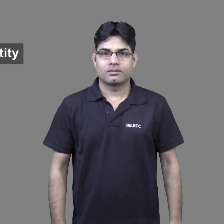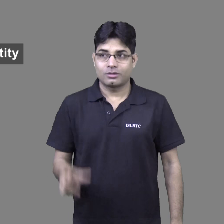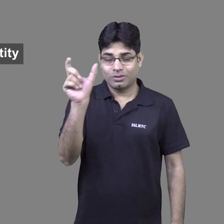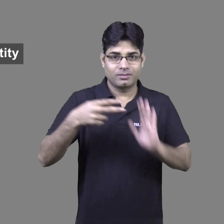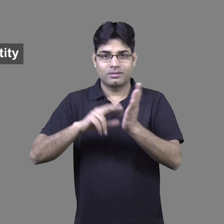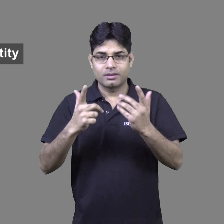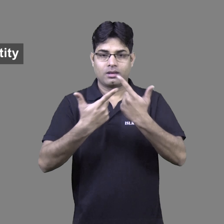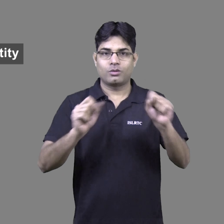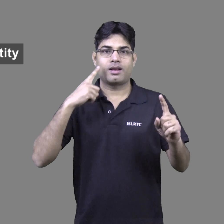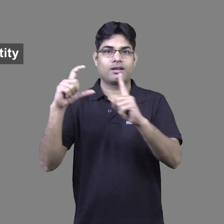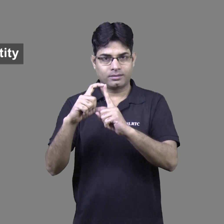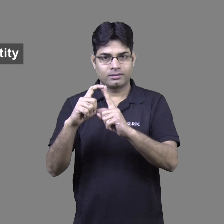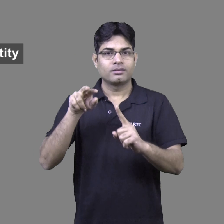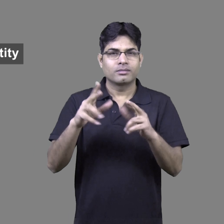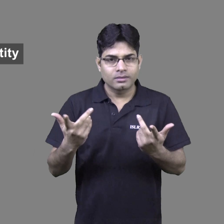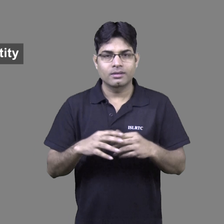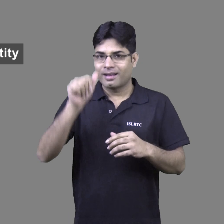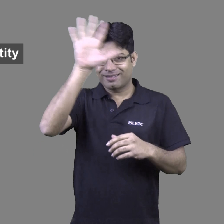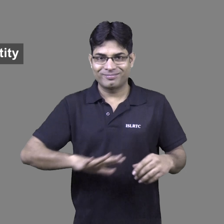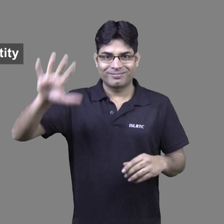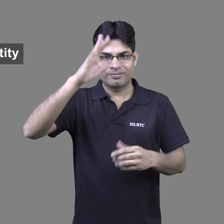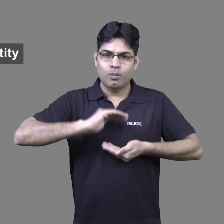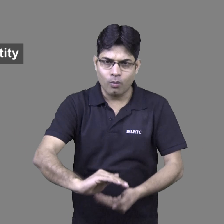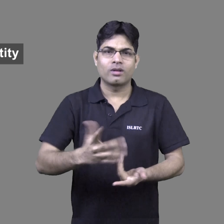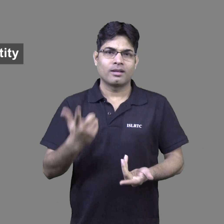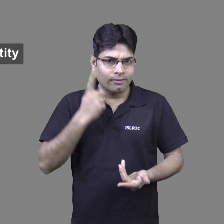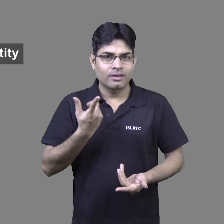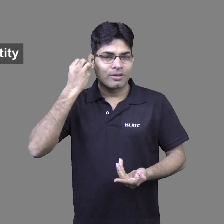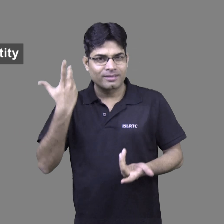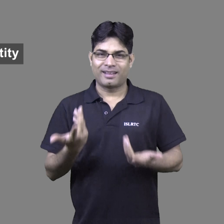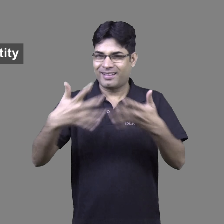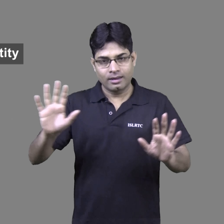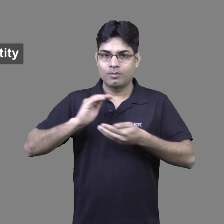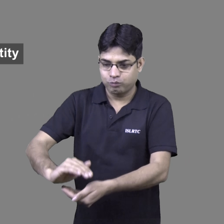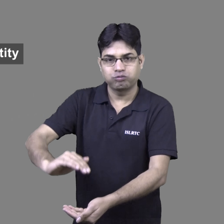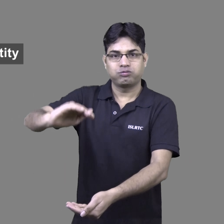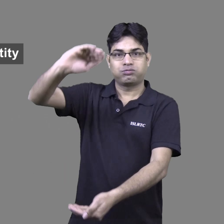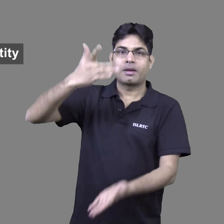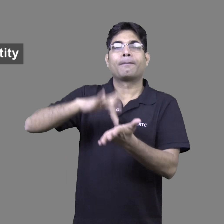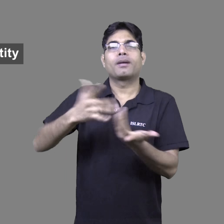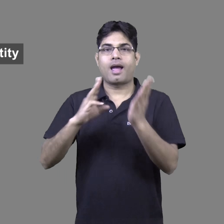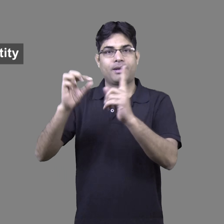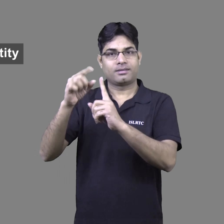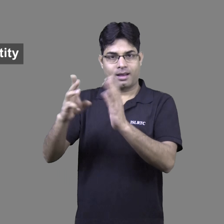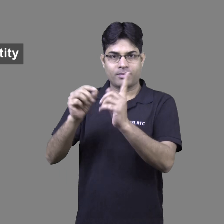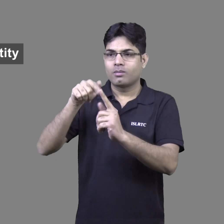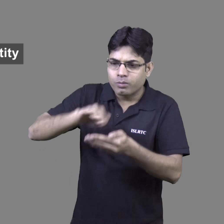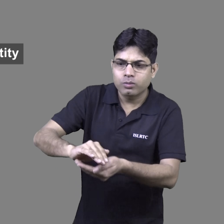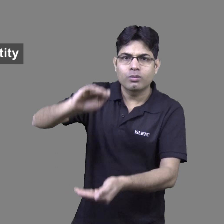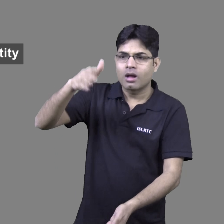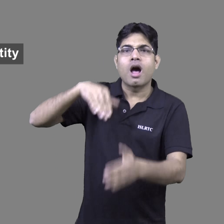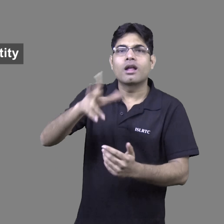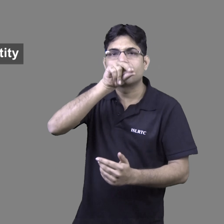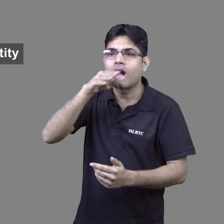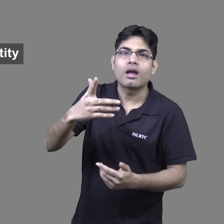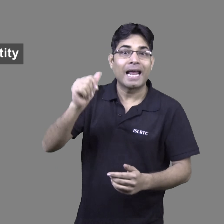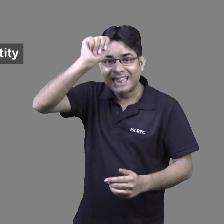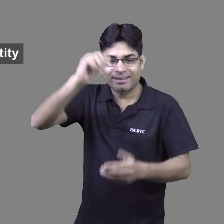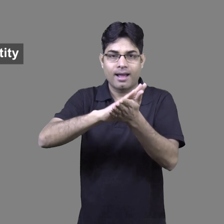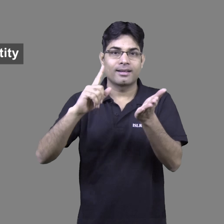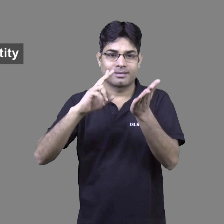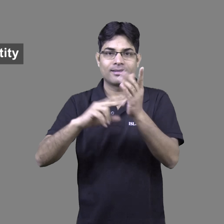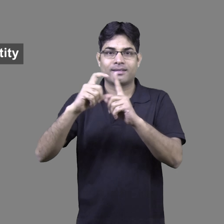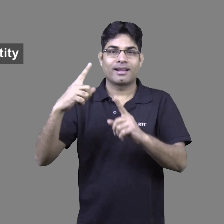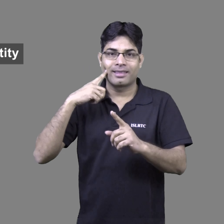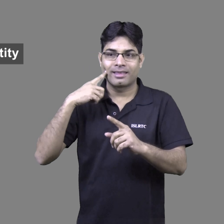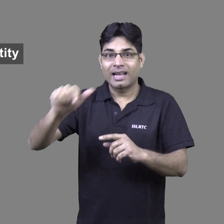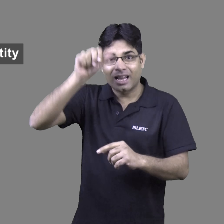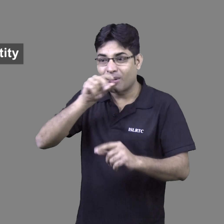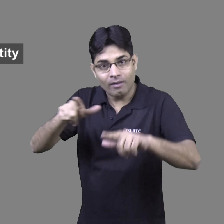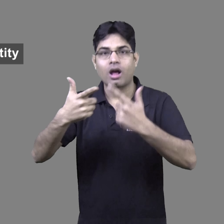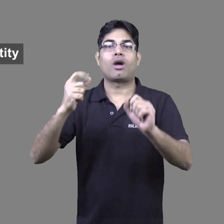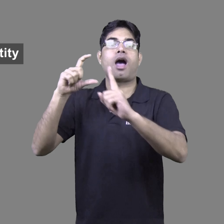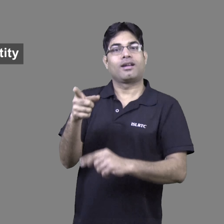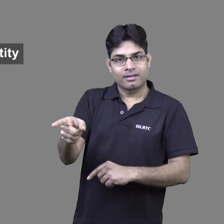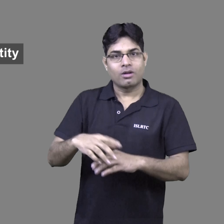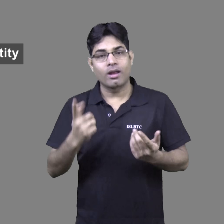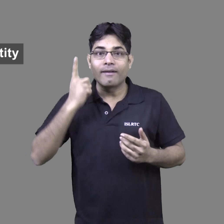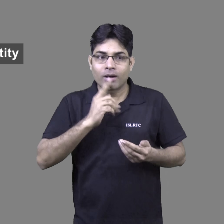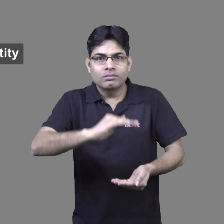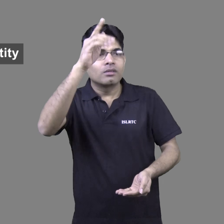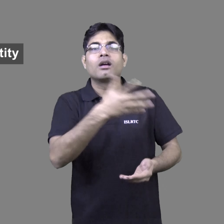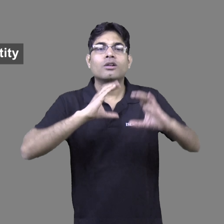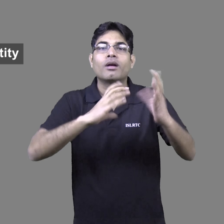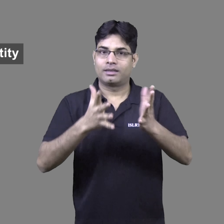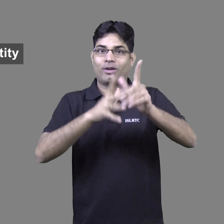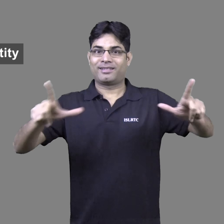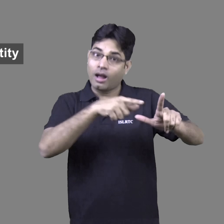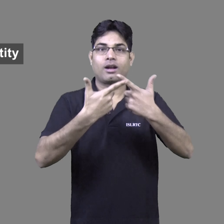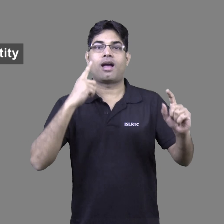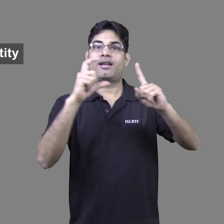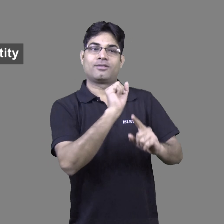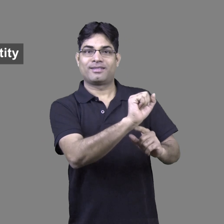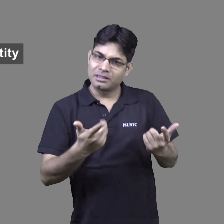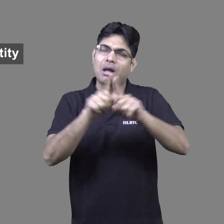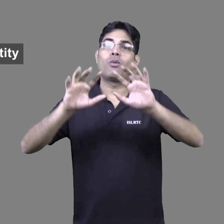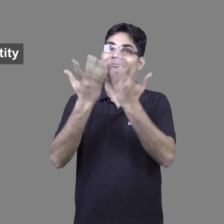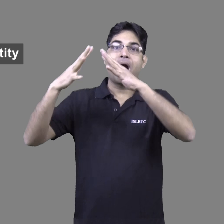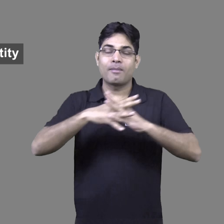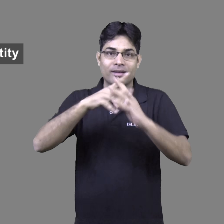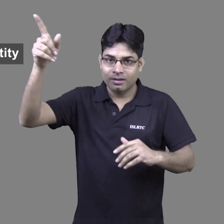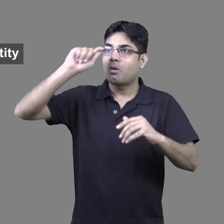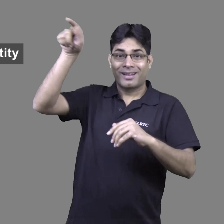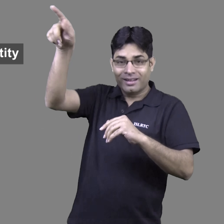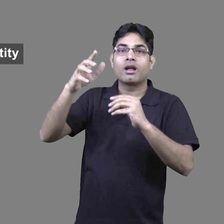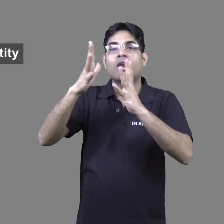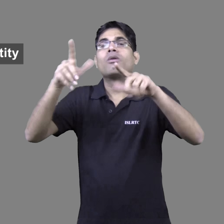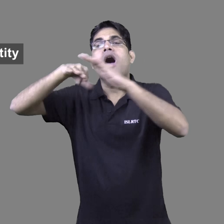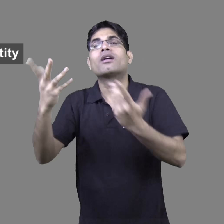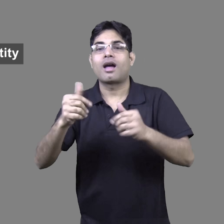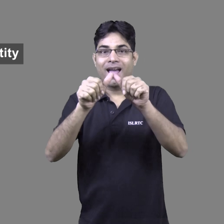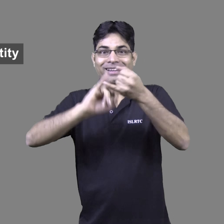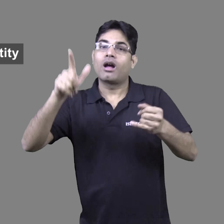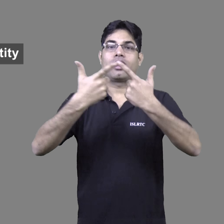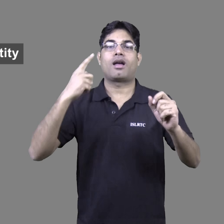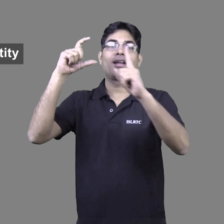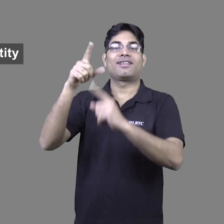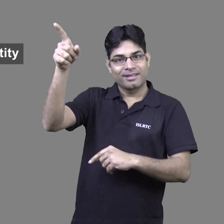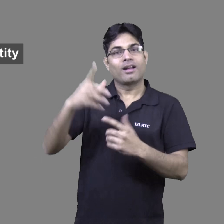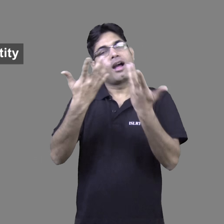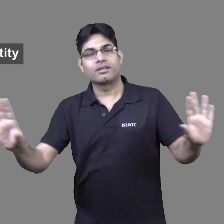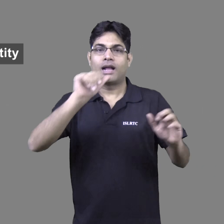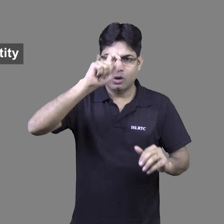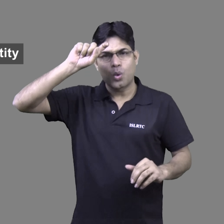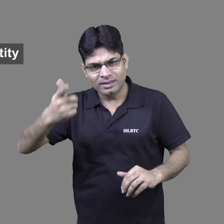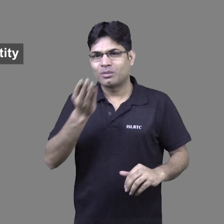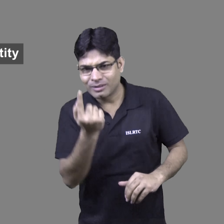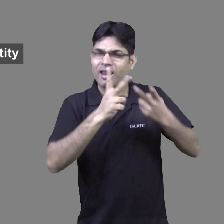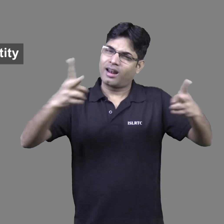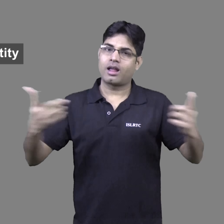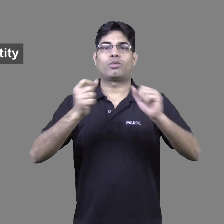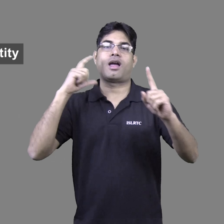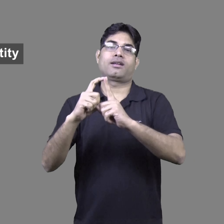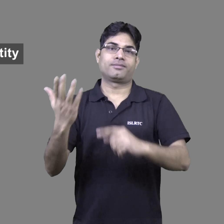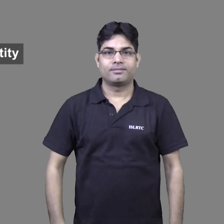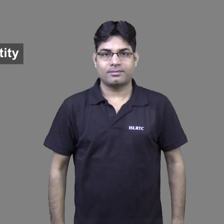Linguistic Identity